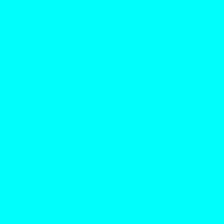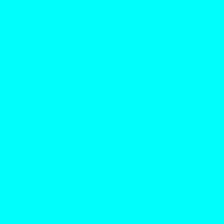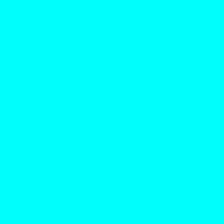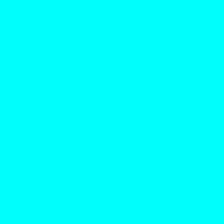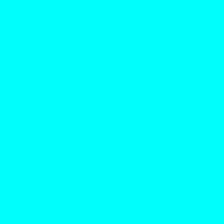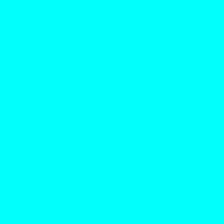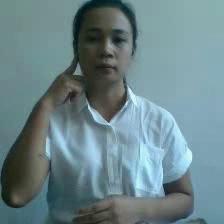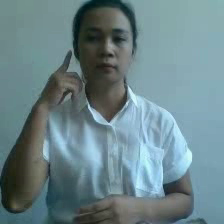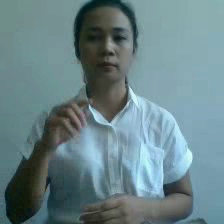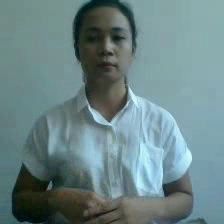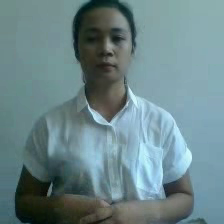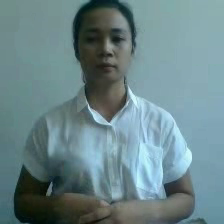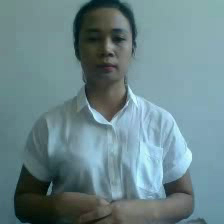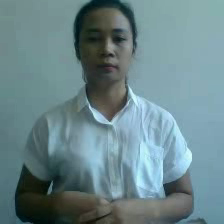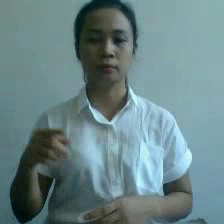Nghe